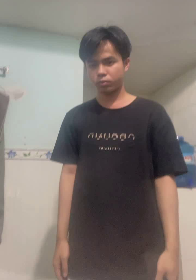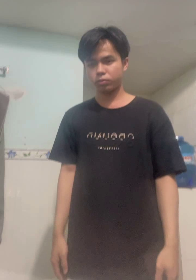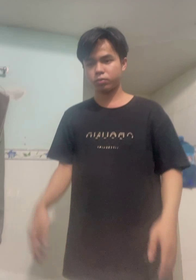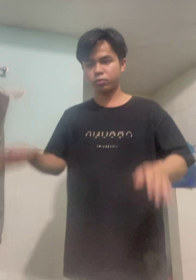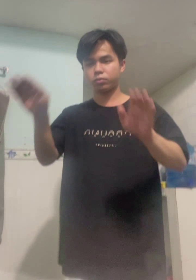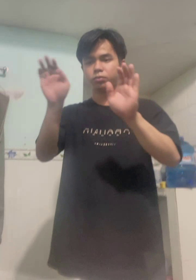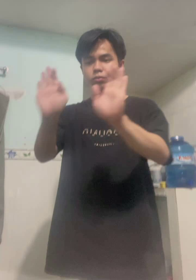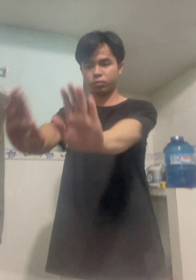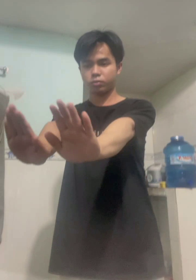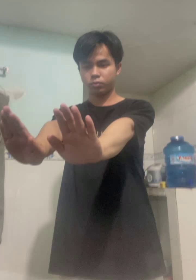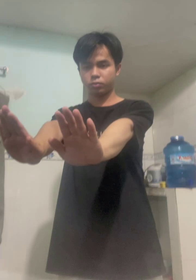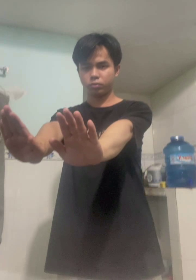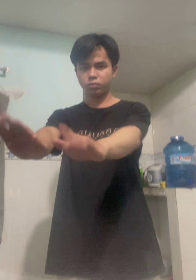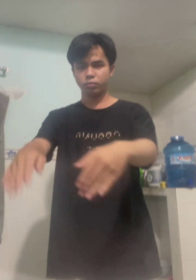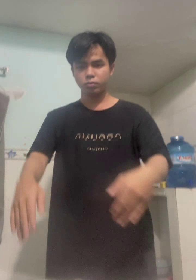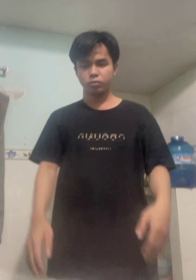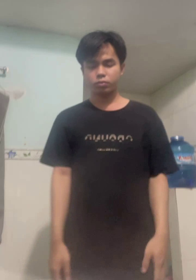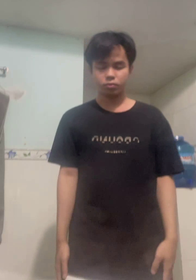dung lai